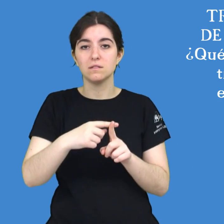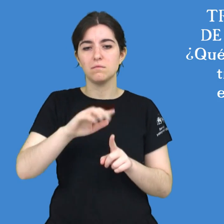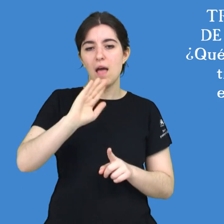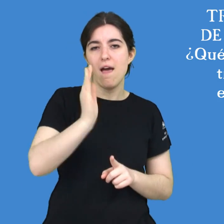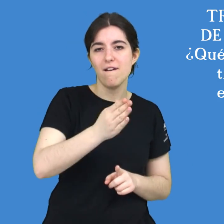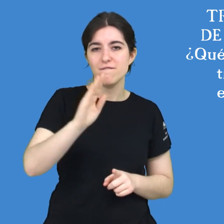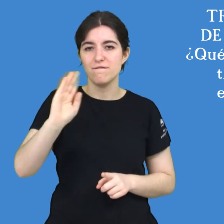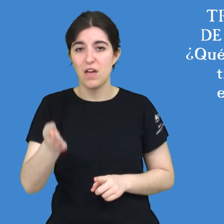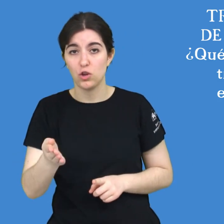afectar